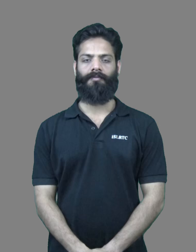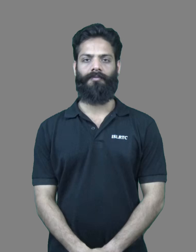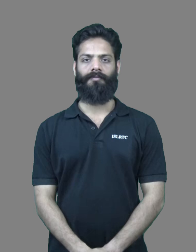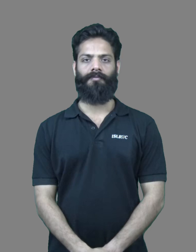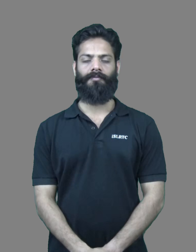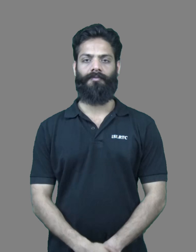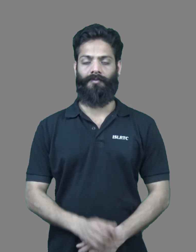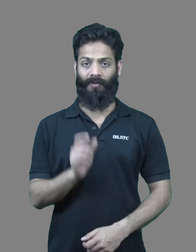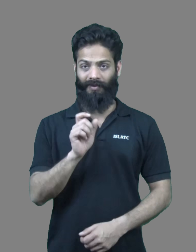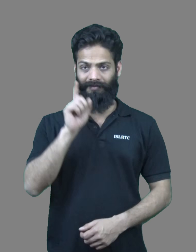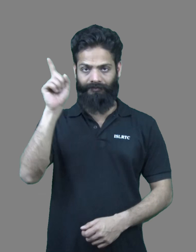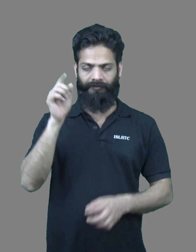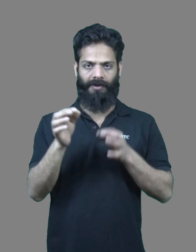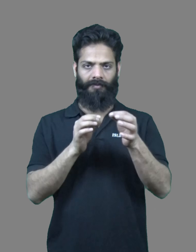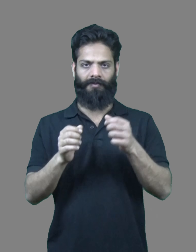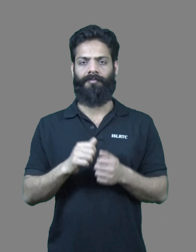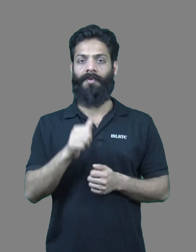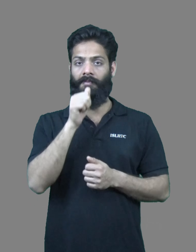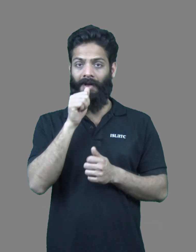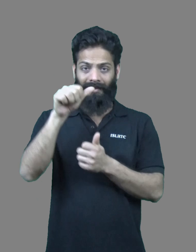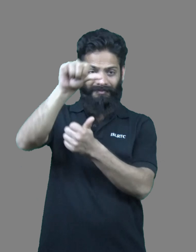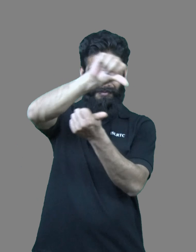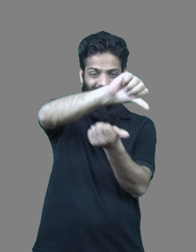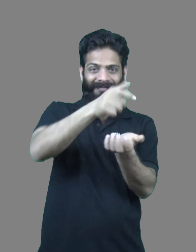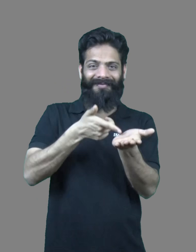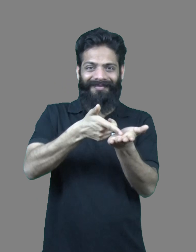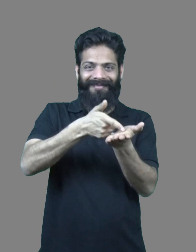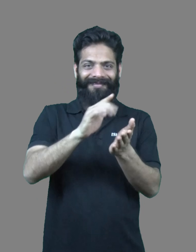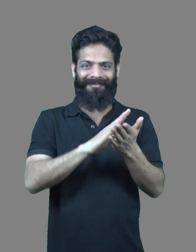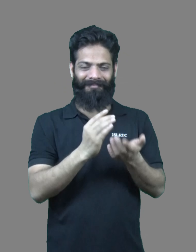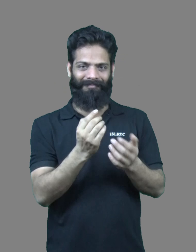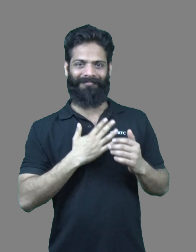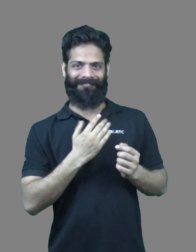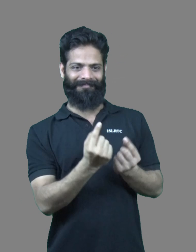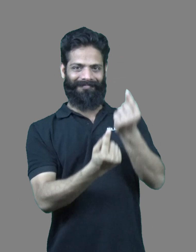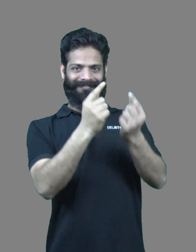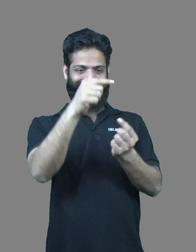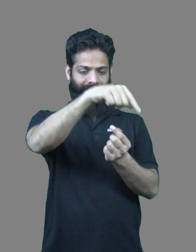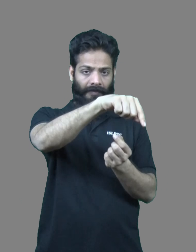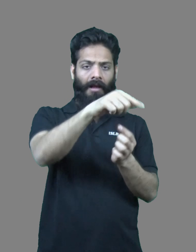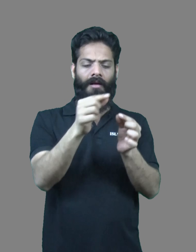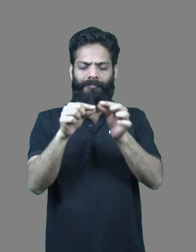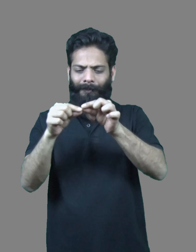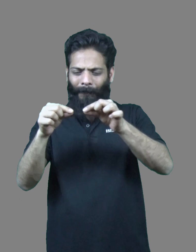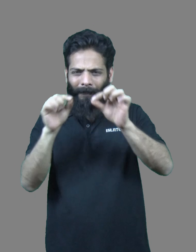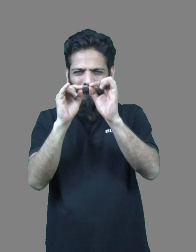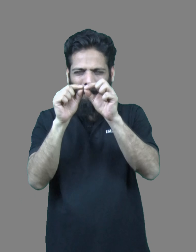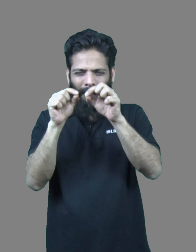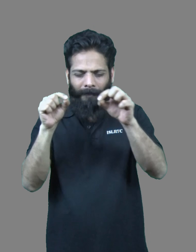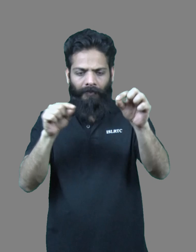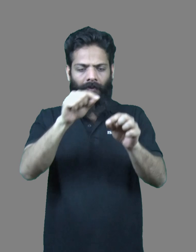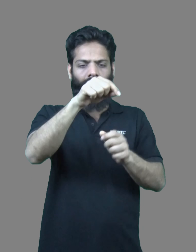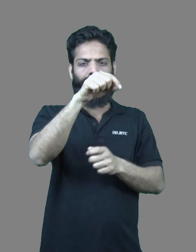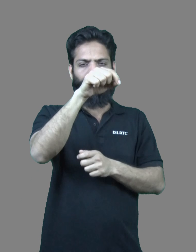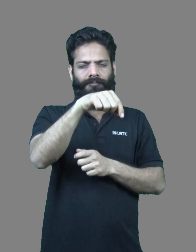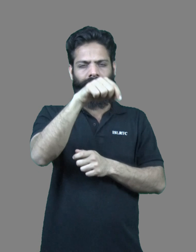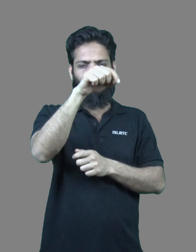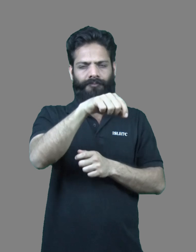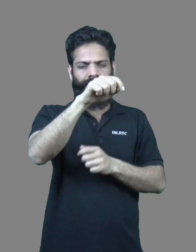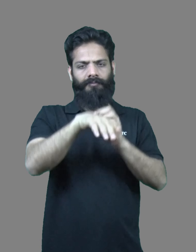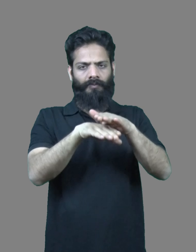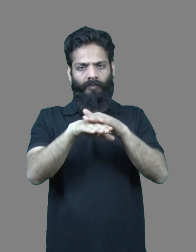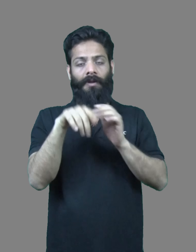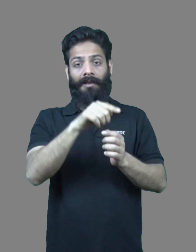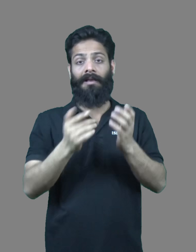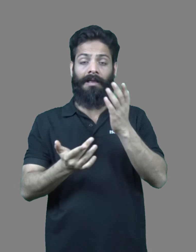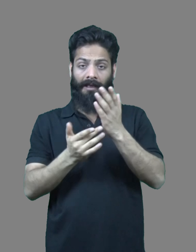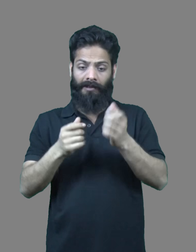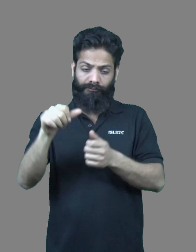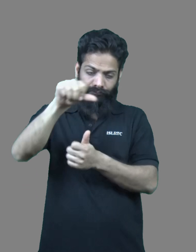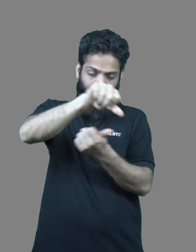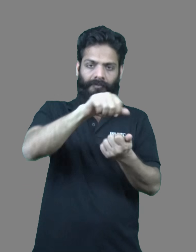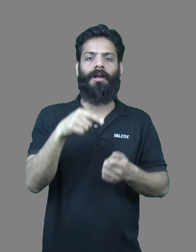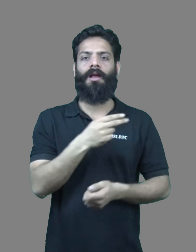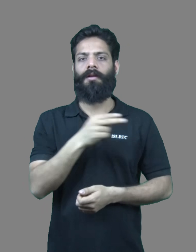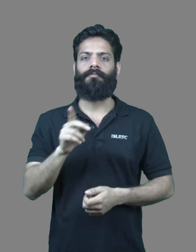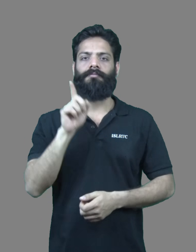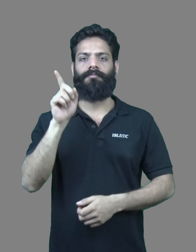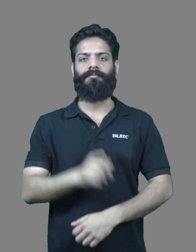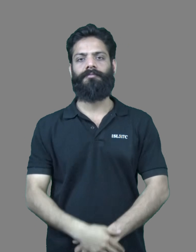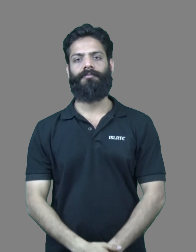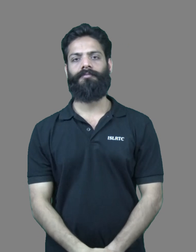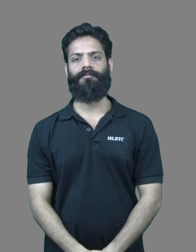Drip Irrigation